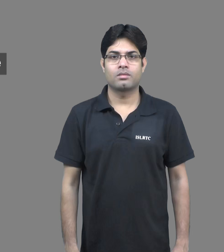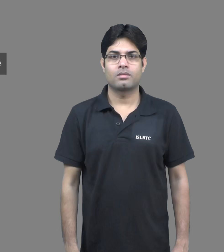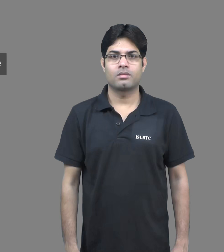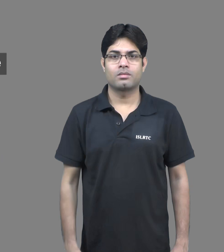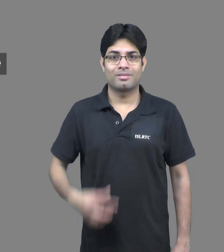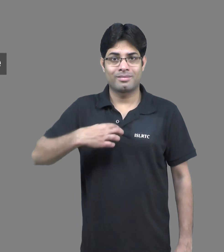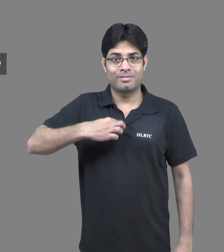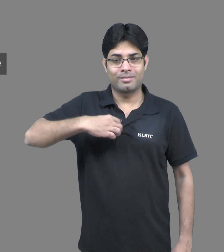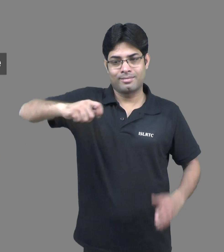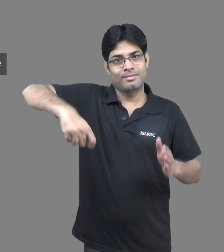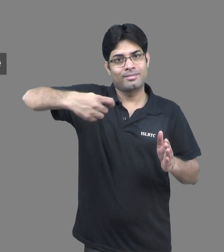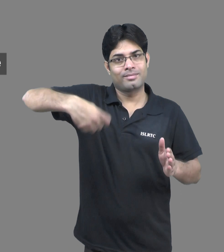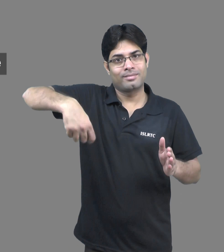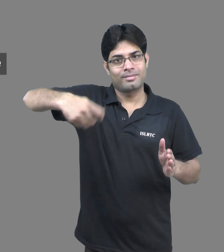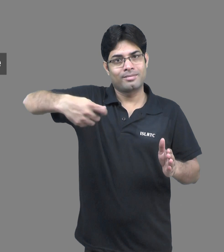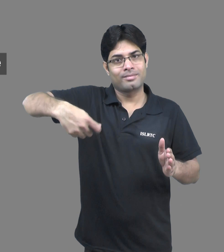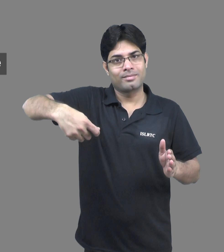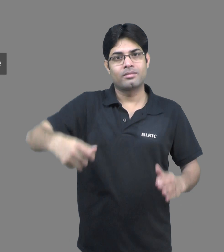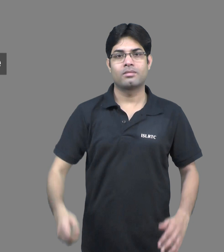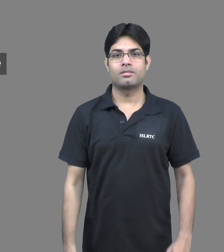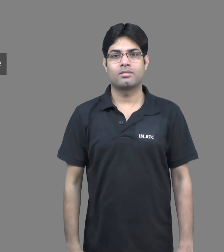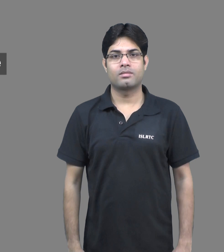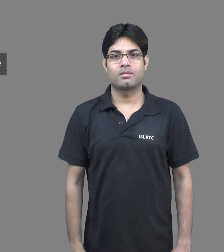Sewing Machine